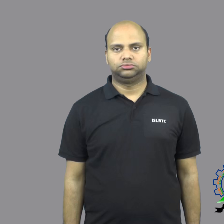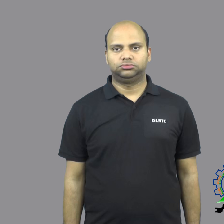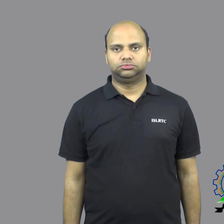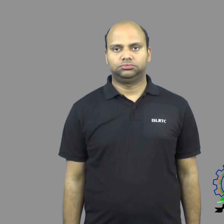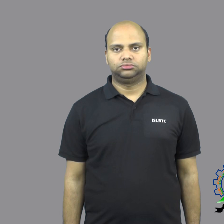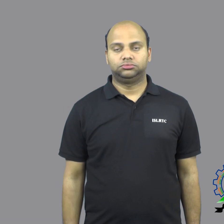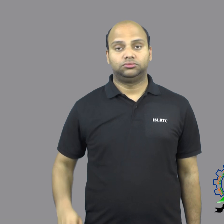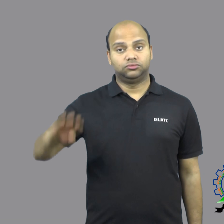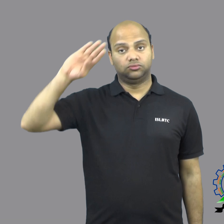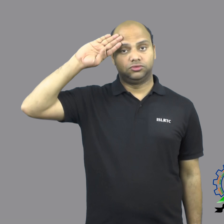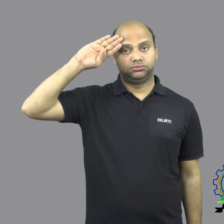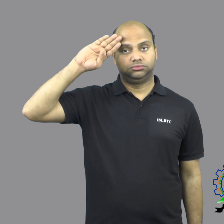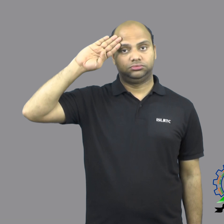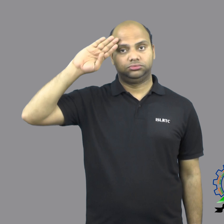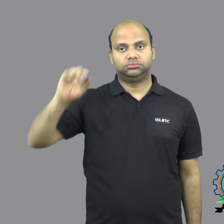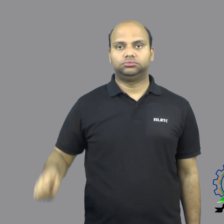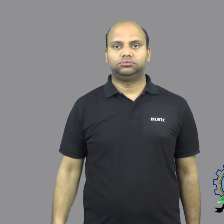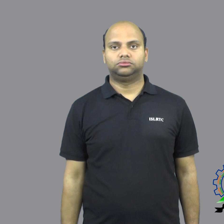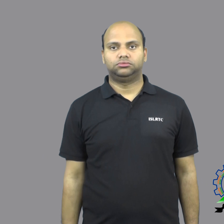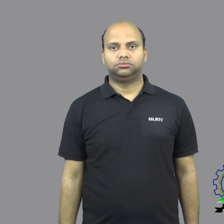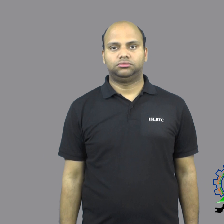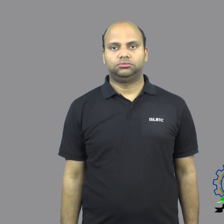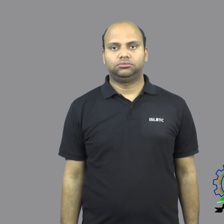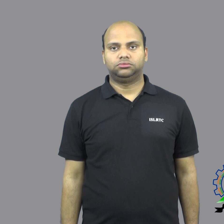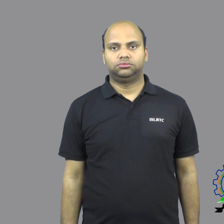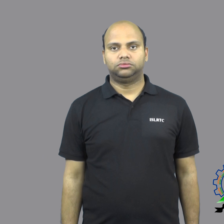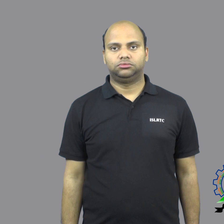Policeman